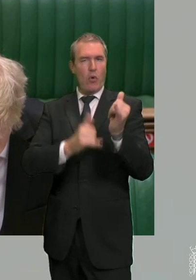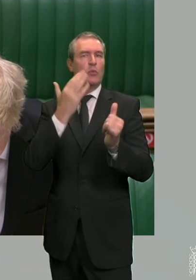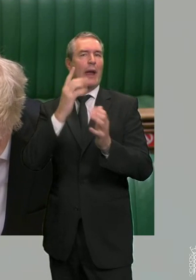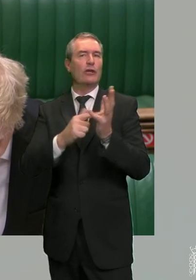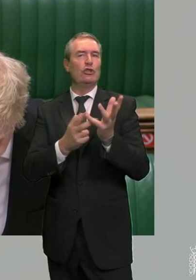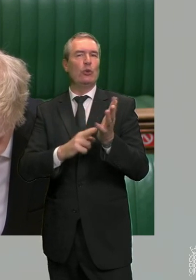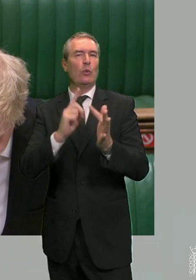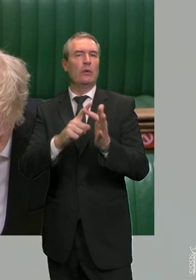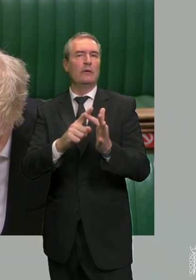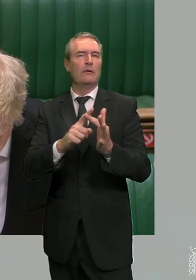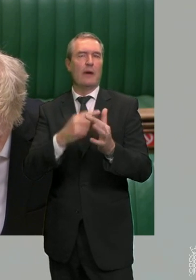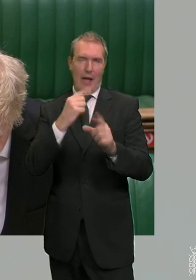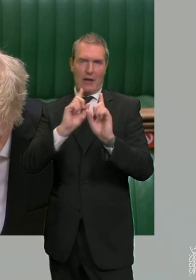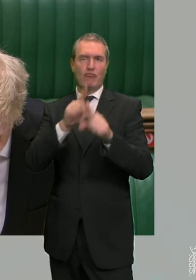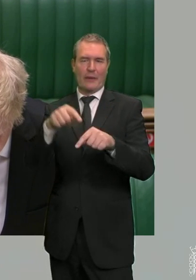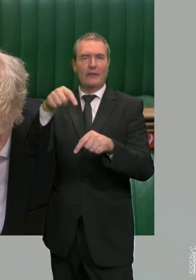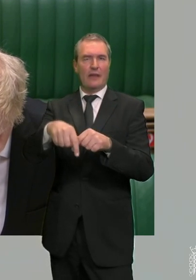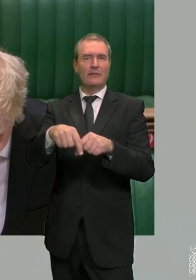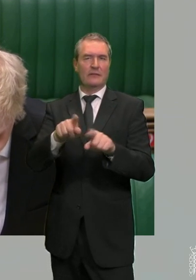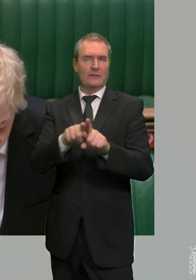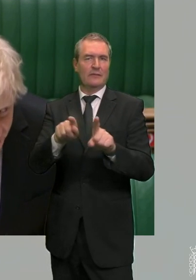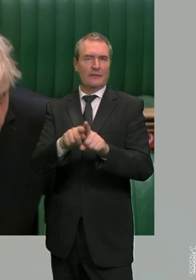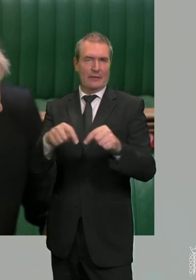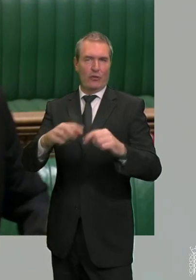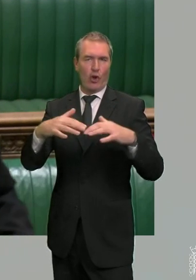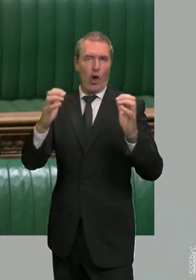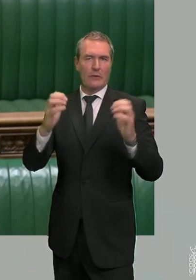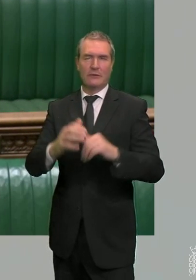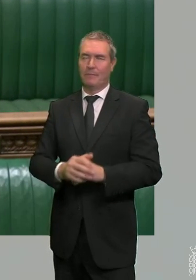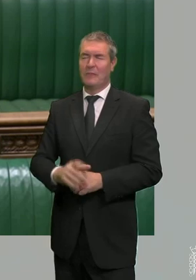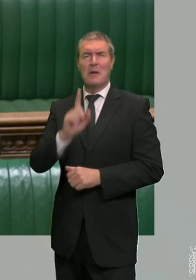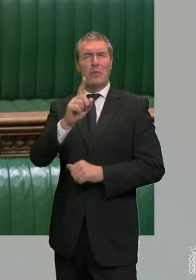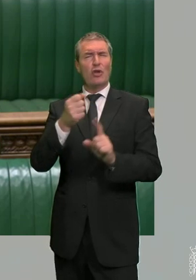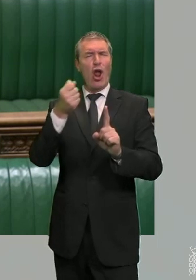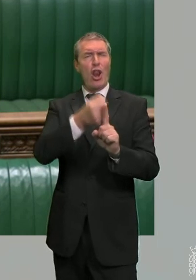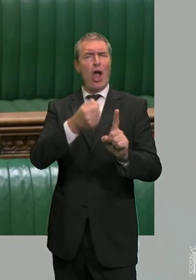The right honourable and learned Gentleman talks about lobbying.